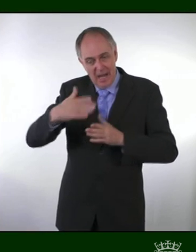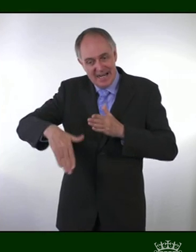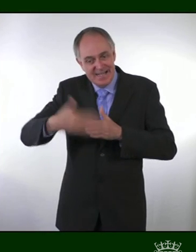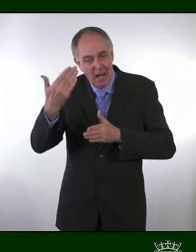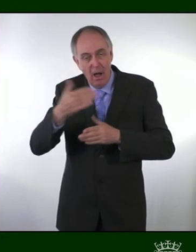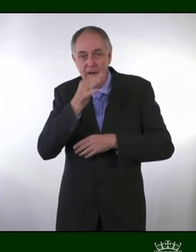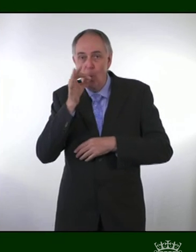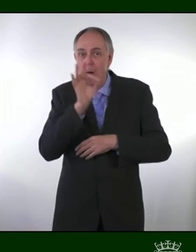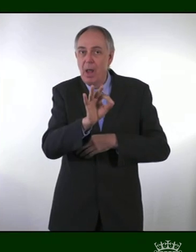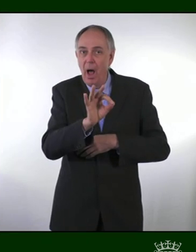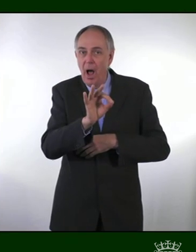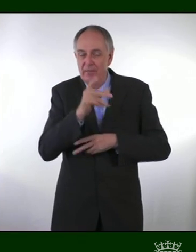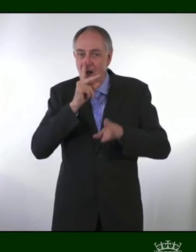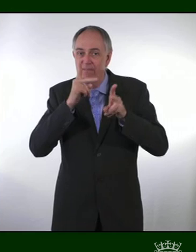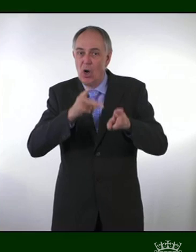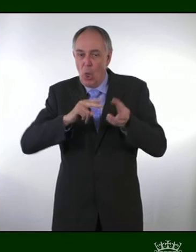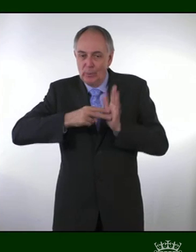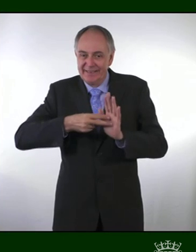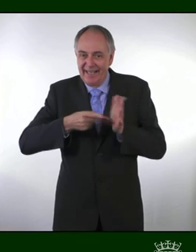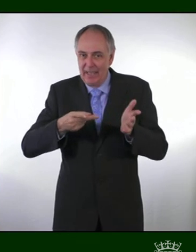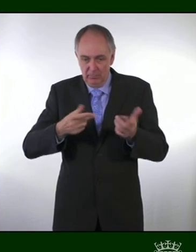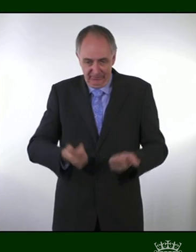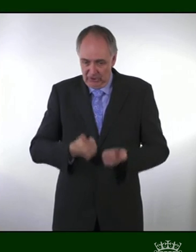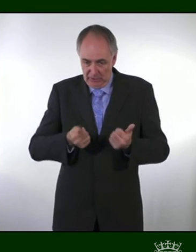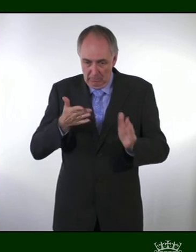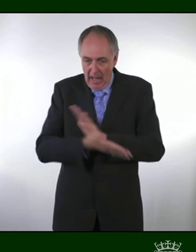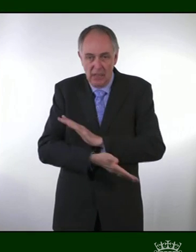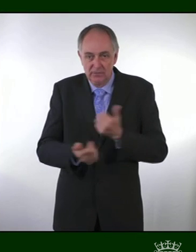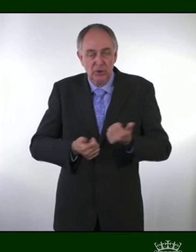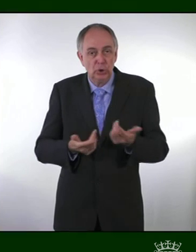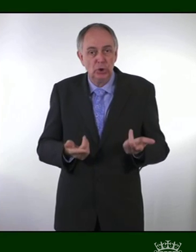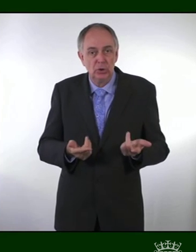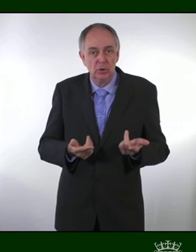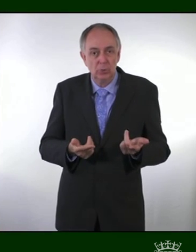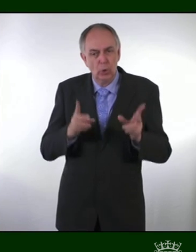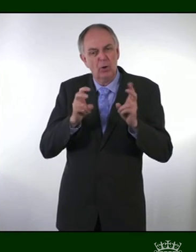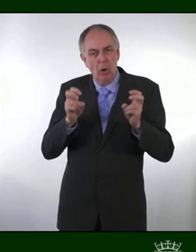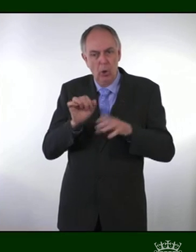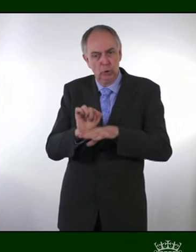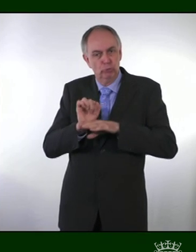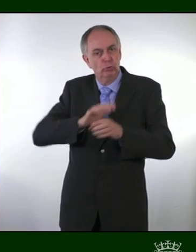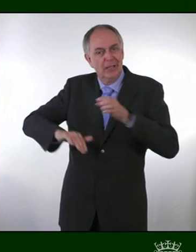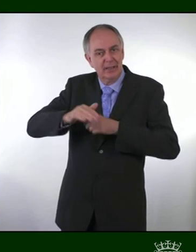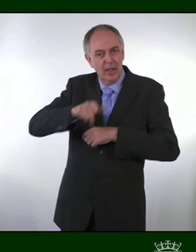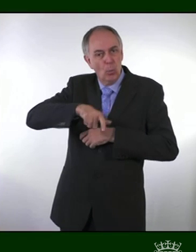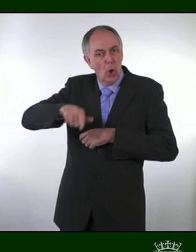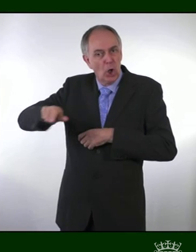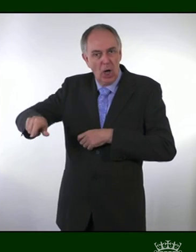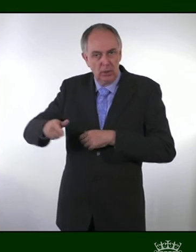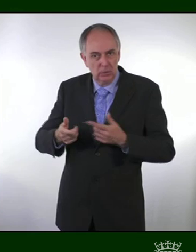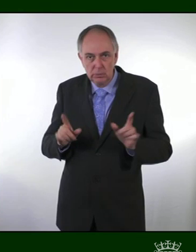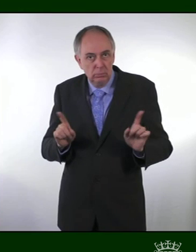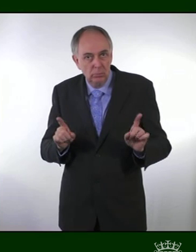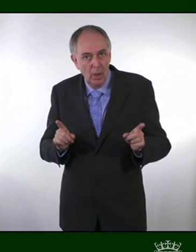677, c. 281.]Since then, the deadline for applying for the furlough scheme has been and gone, and there has been no announcement about the support for shielding workers.